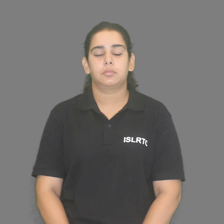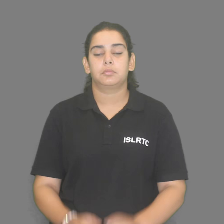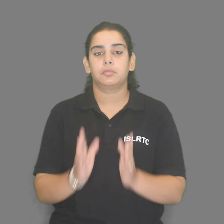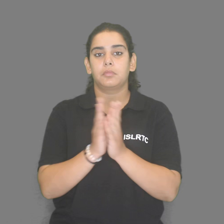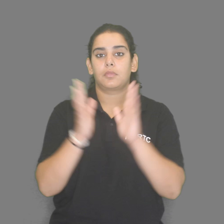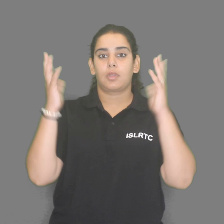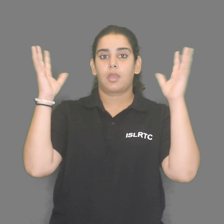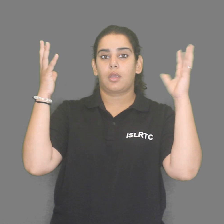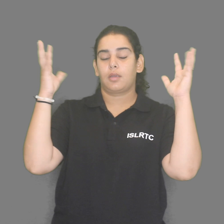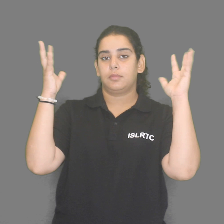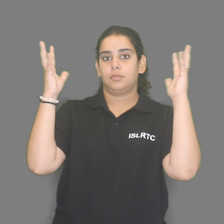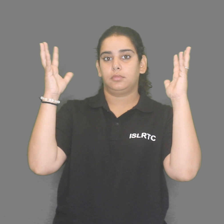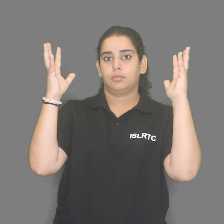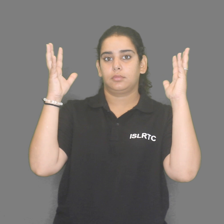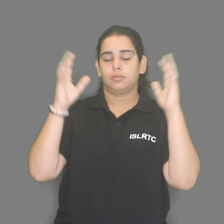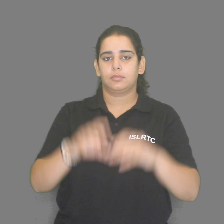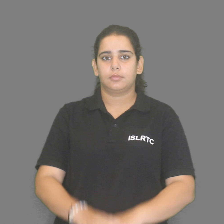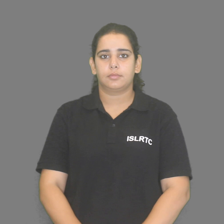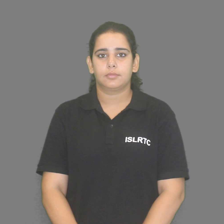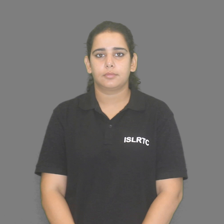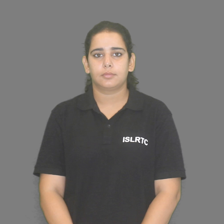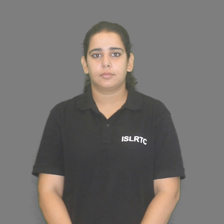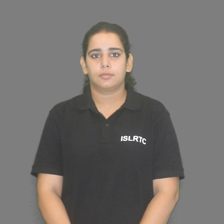Appraisals